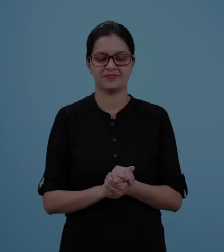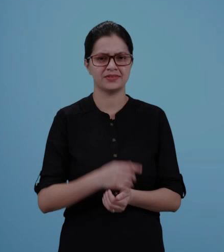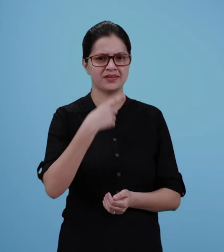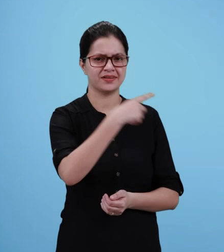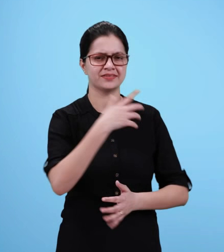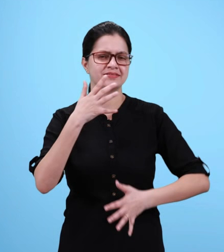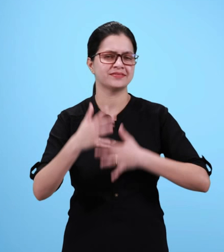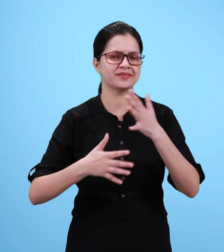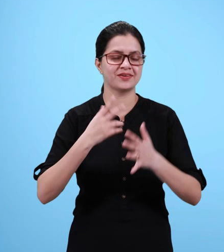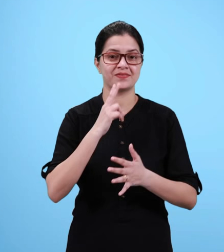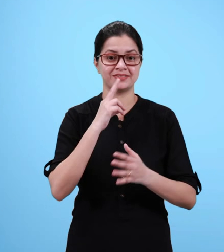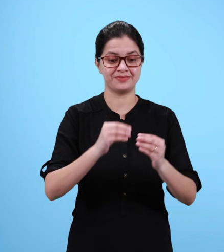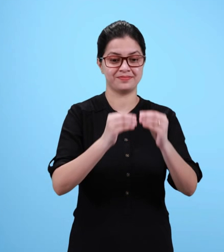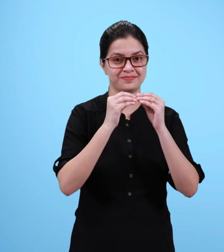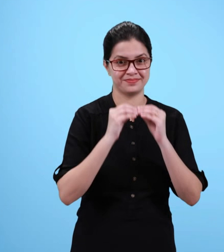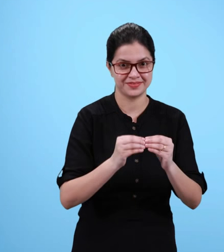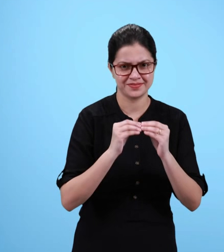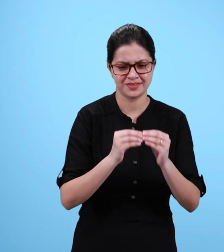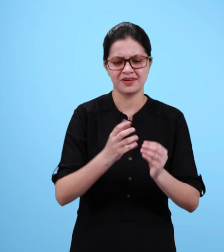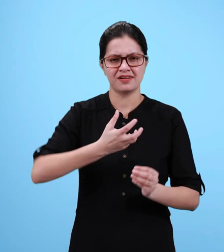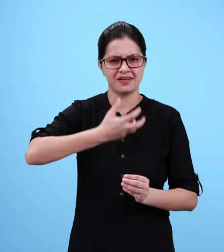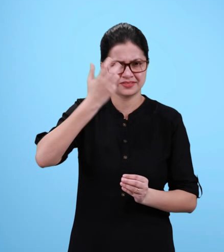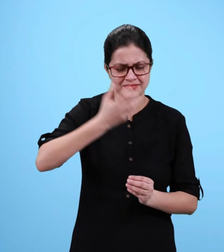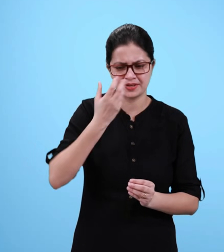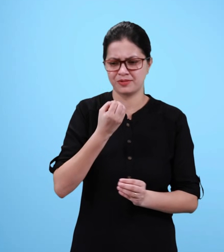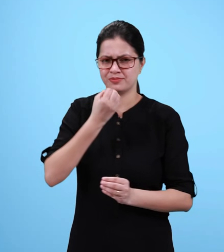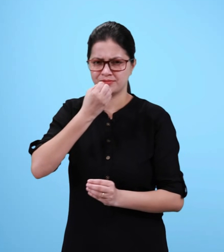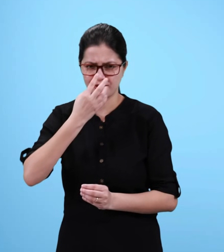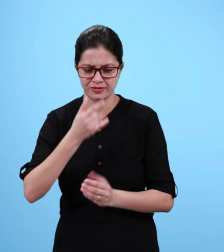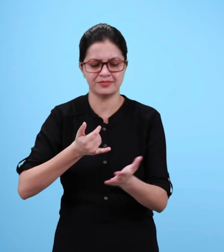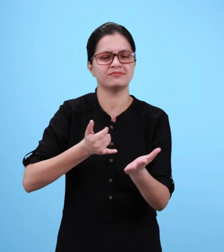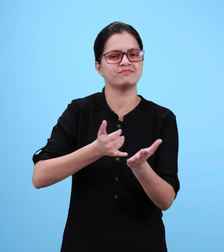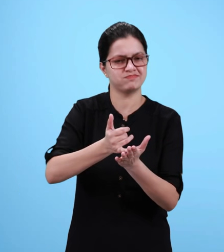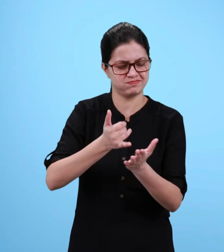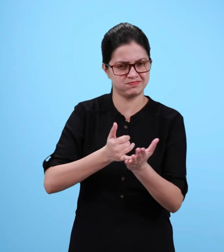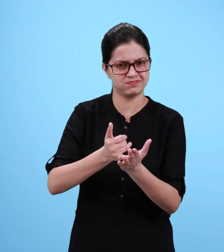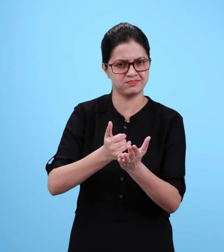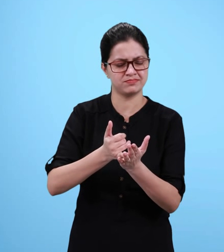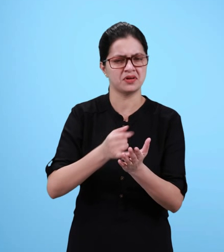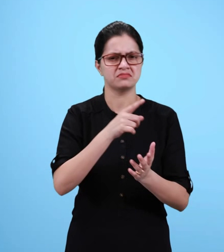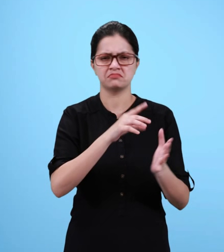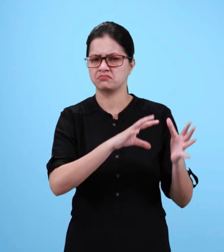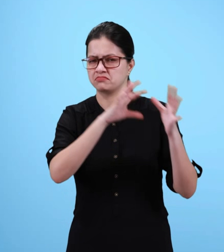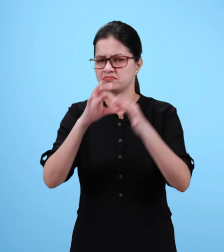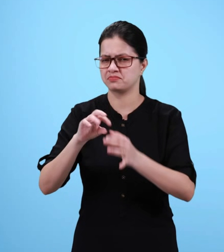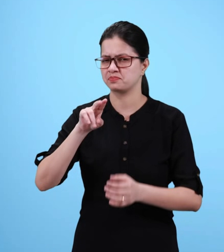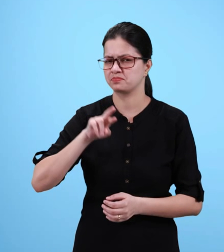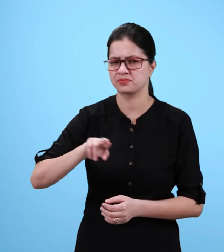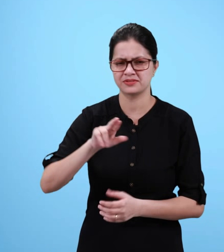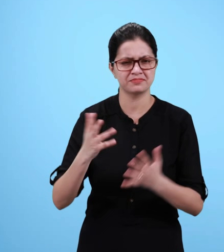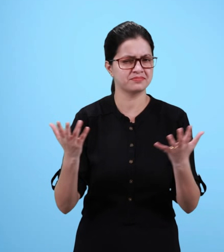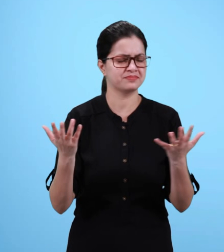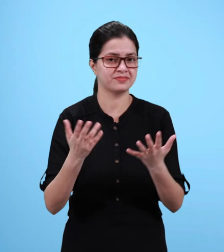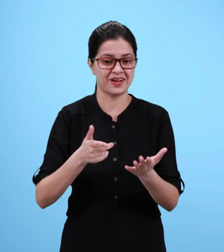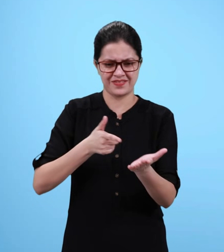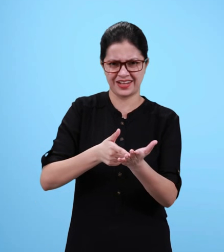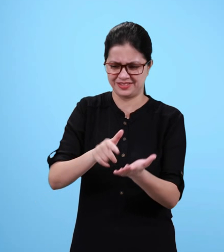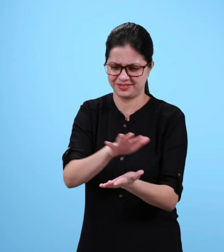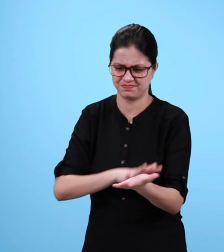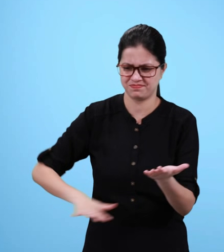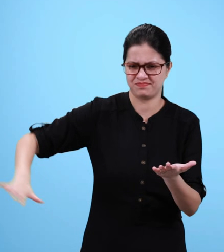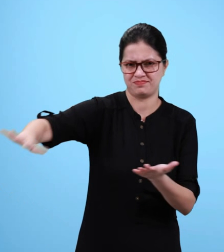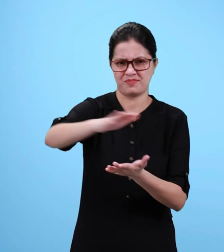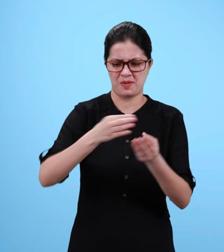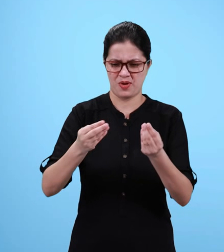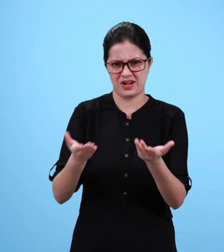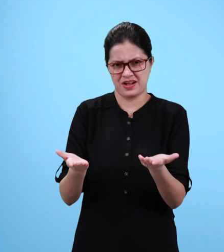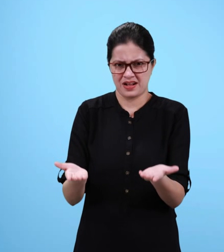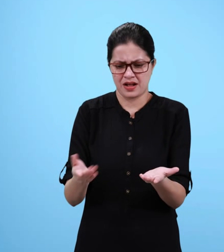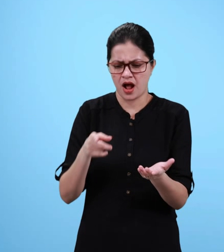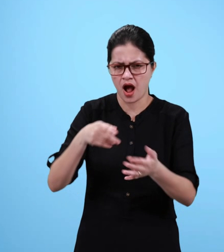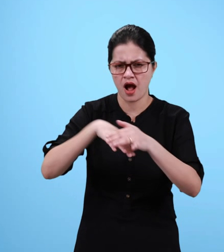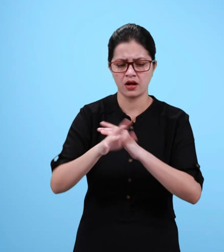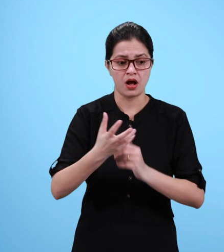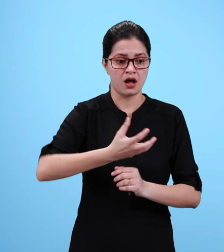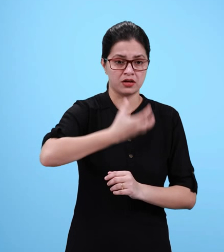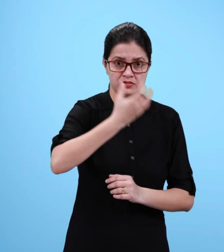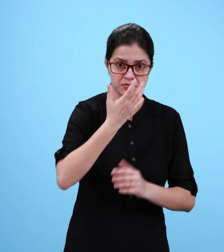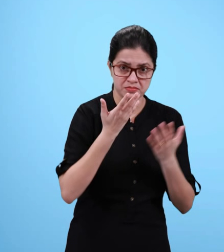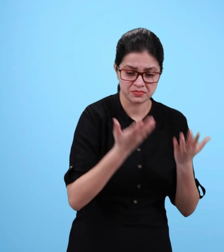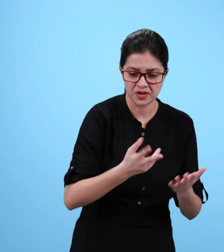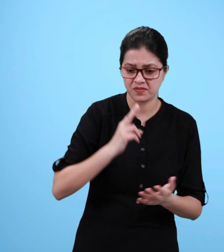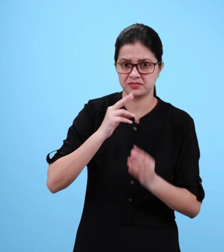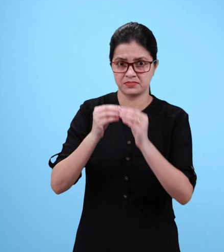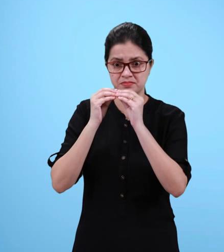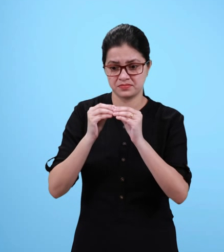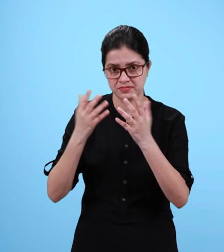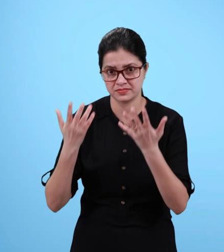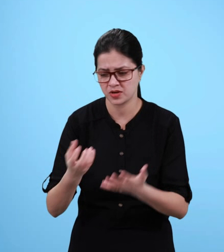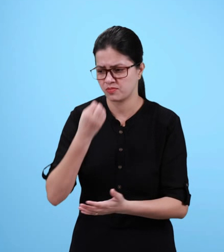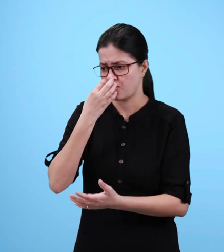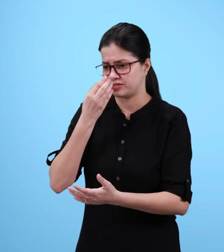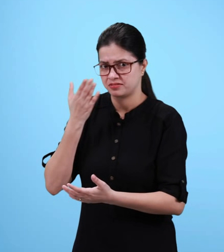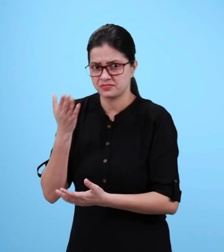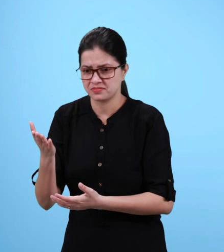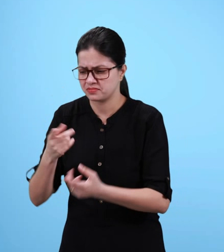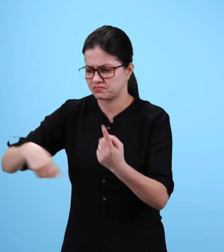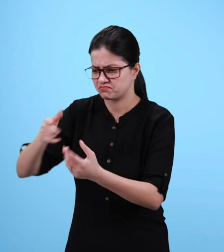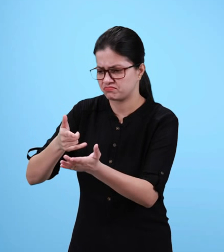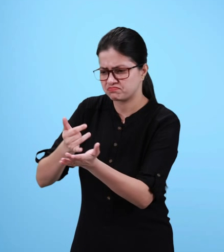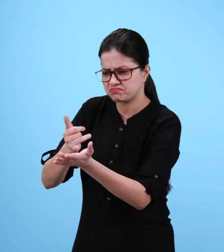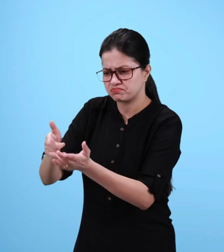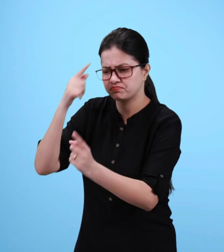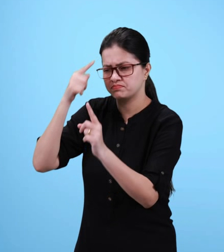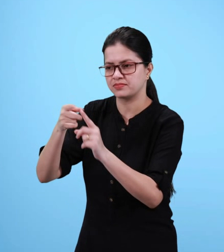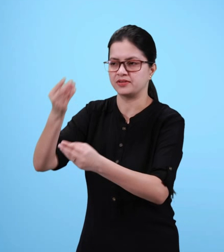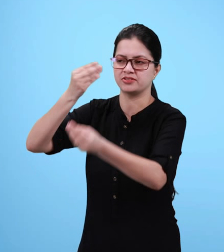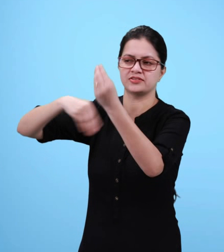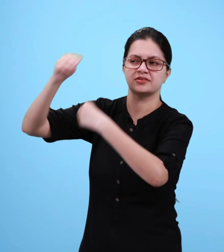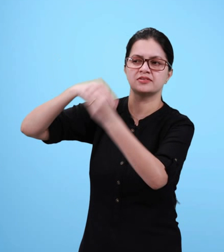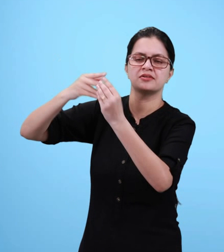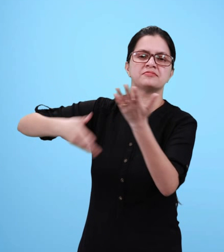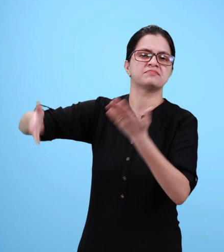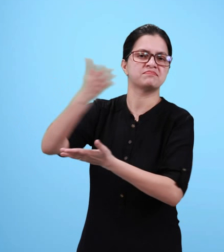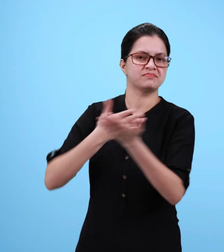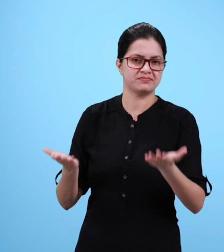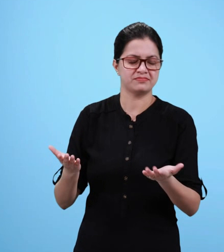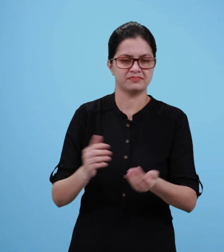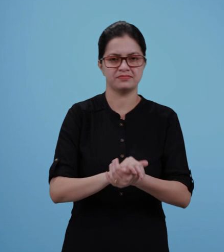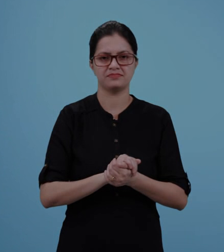Horticulture This sign refers to horticulture. Horticulture is the growing vegetables, flowers and fruits for commercial use.